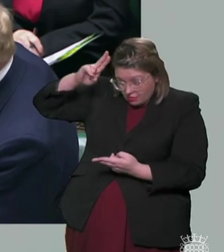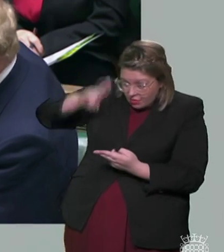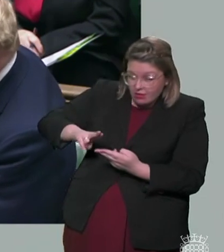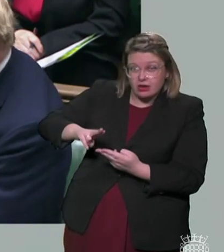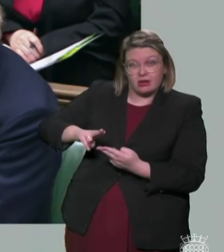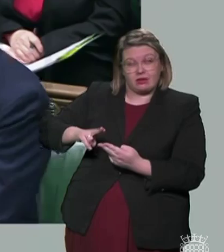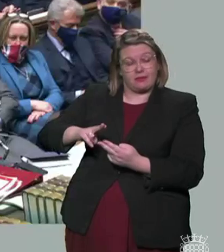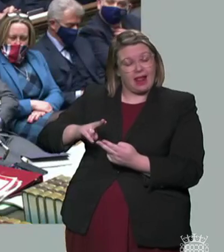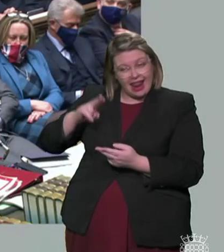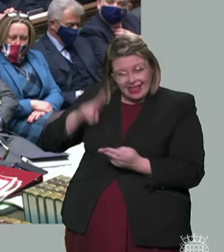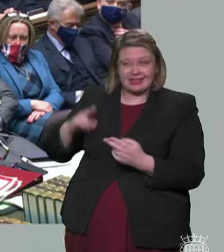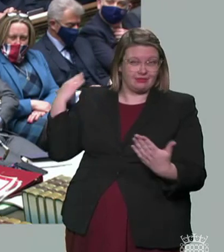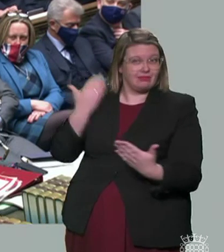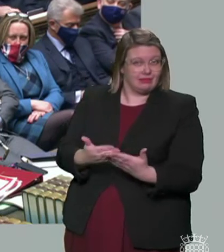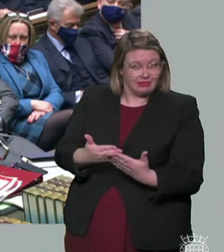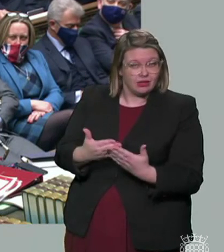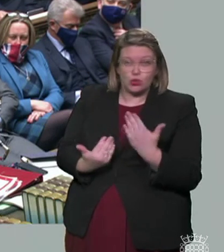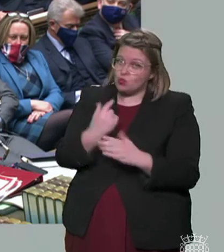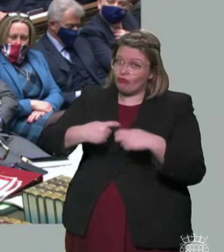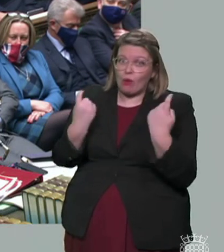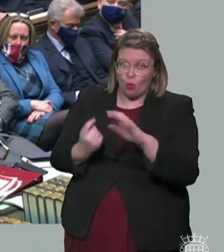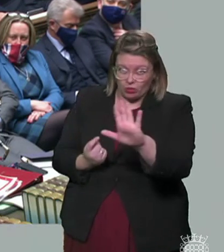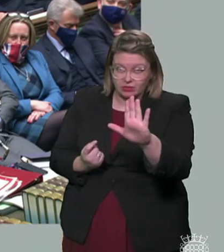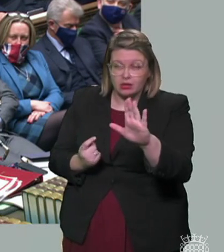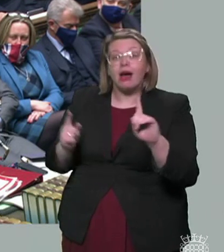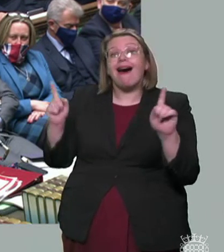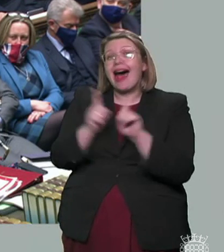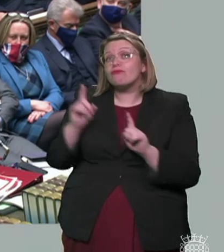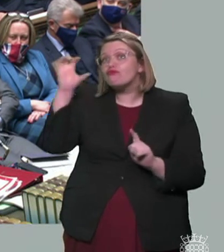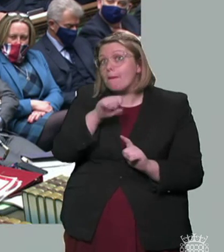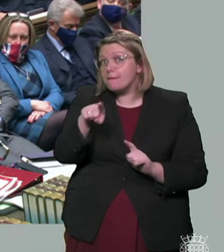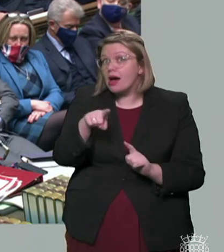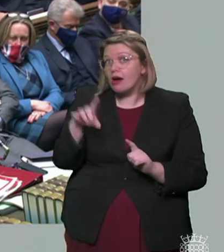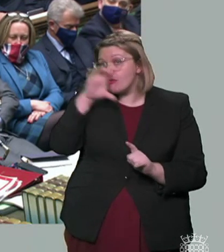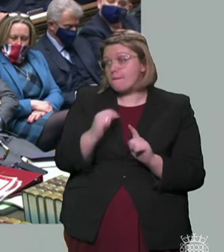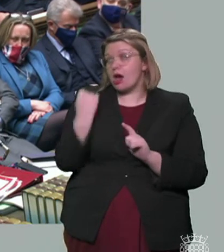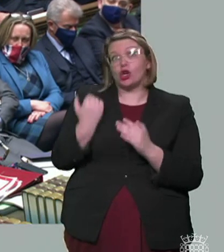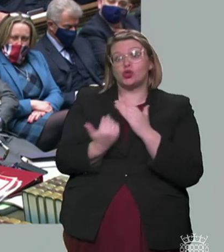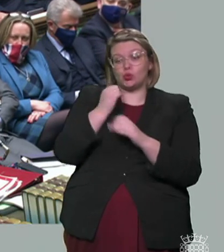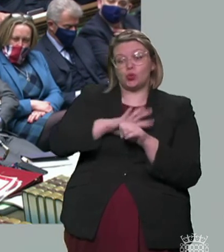Never let it be forgotten that when omicron hit this country, what was the instinctive response of Labour Members?